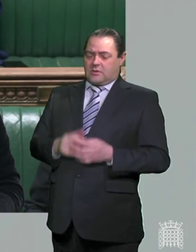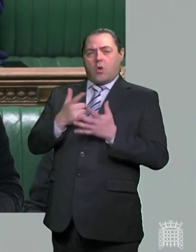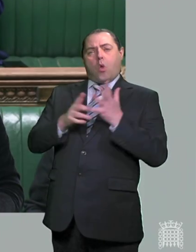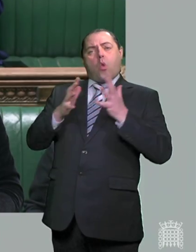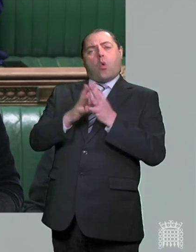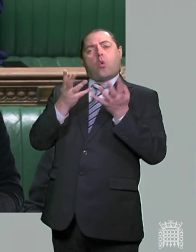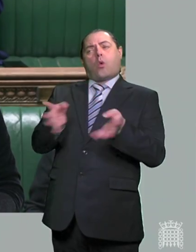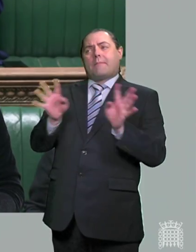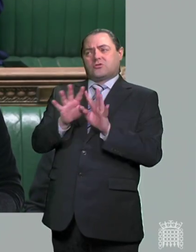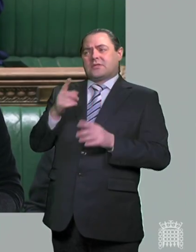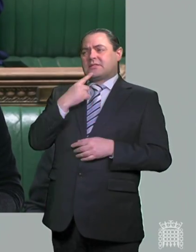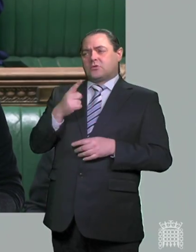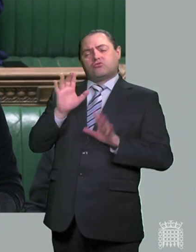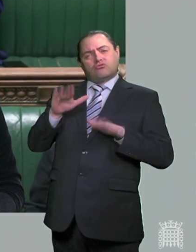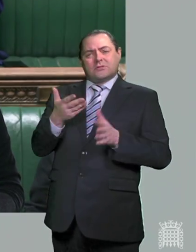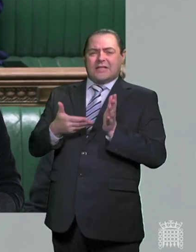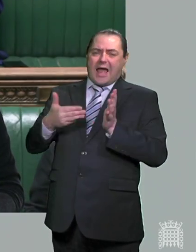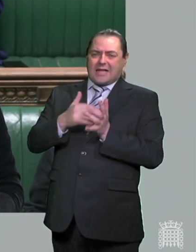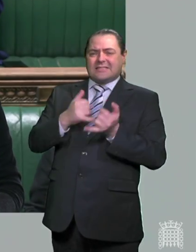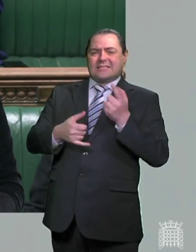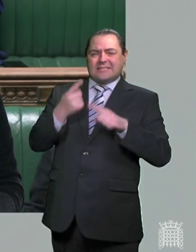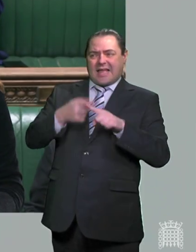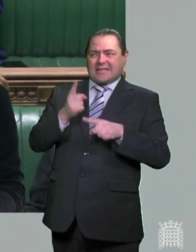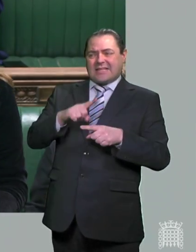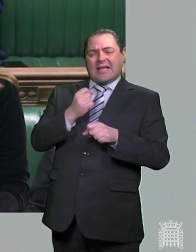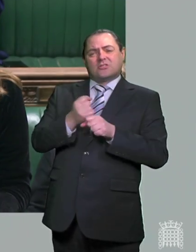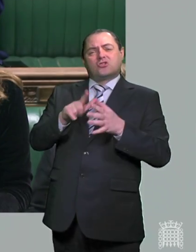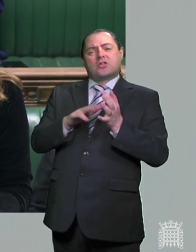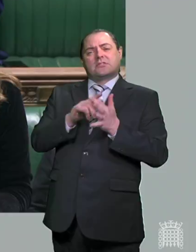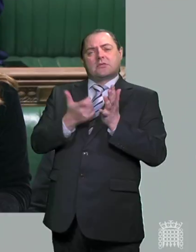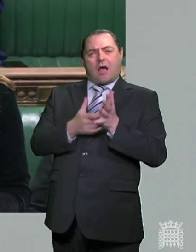The Law Commission recommended against adding sex and gender to the hate crime laws.